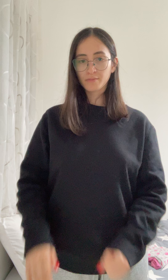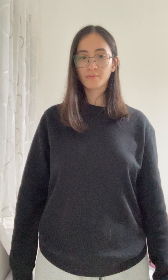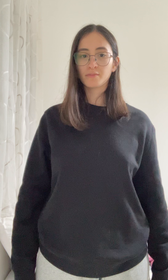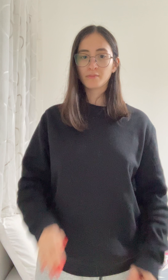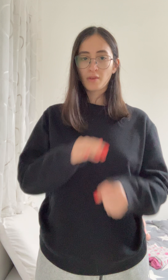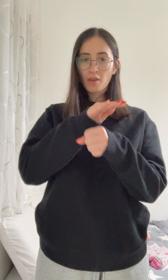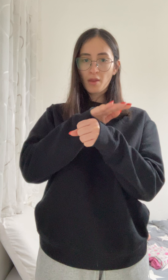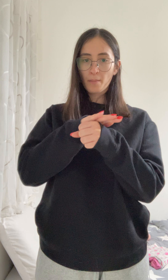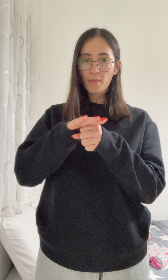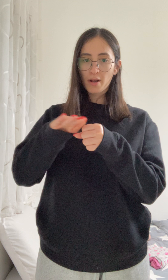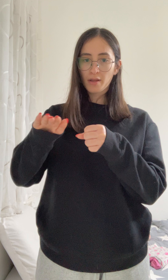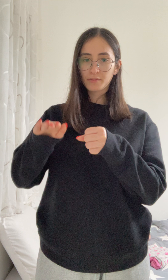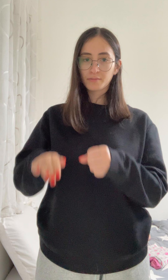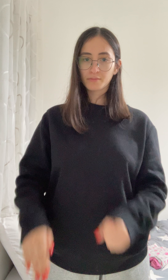מלא